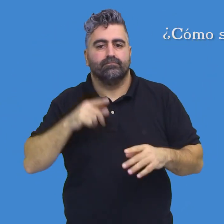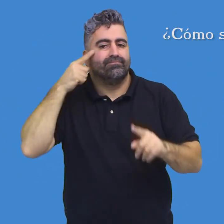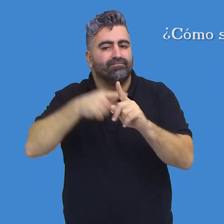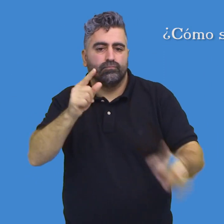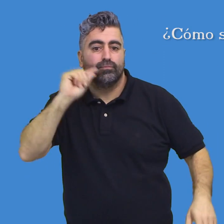objetivo